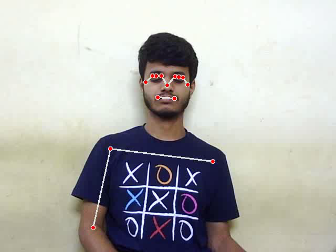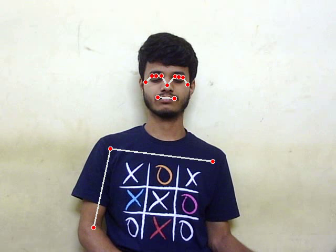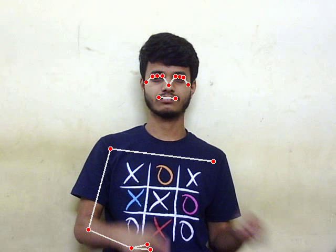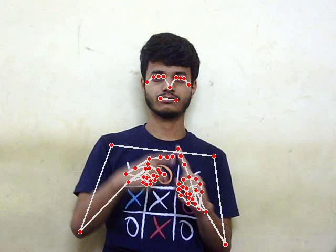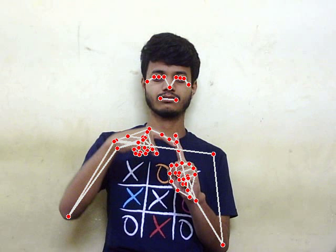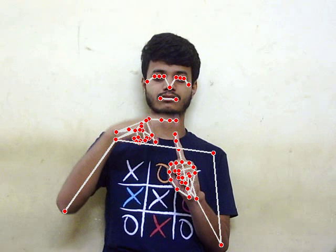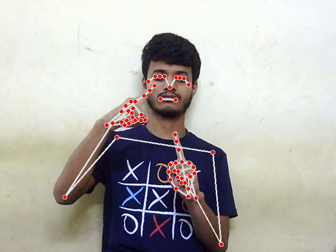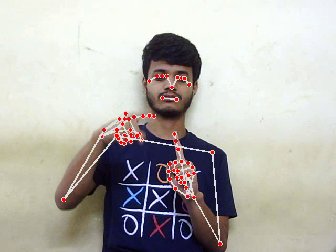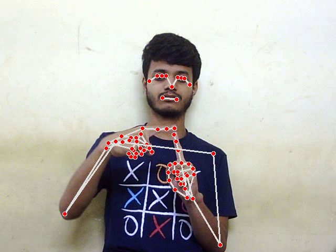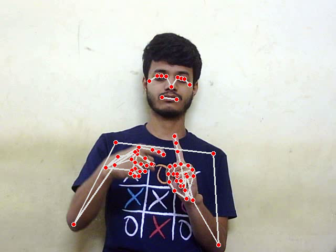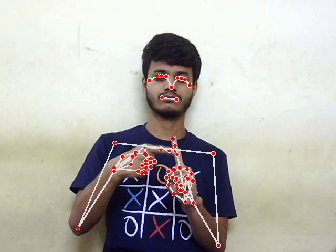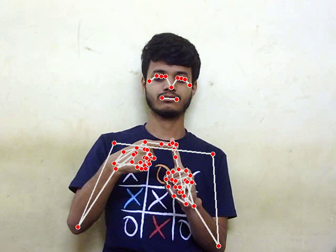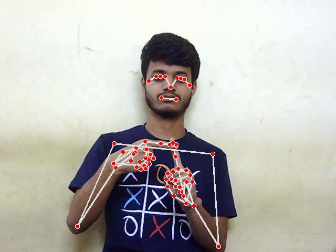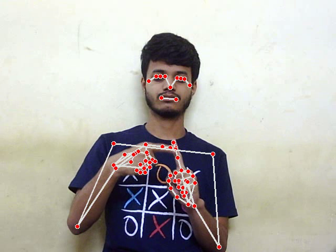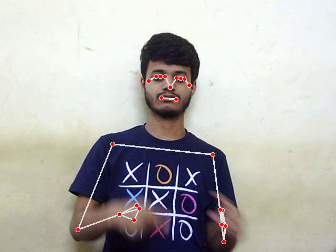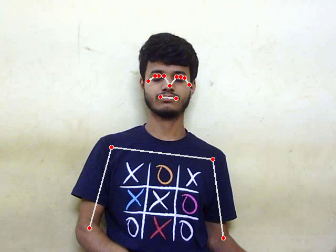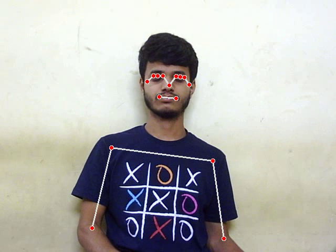when